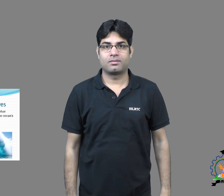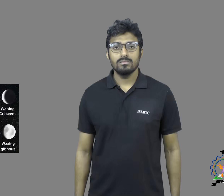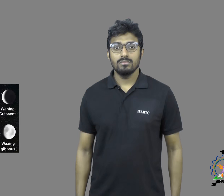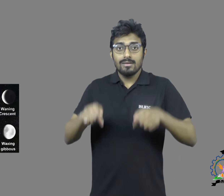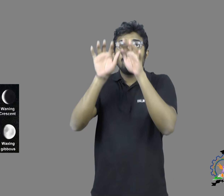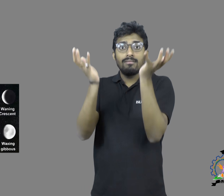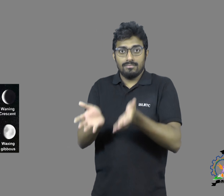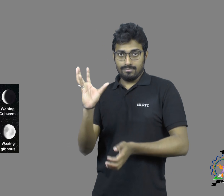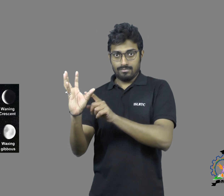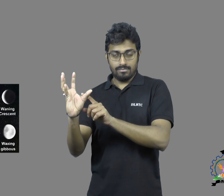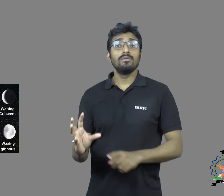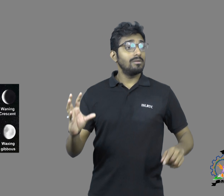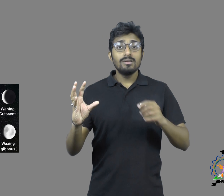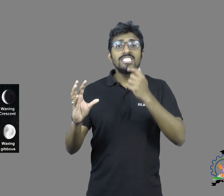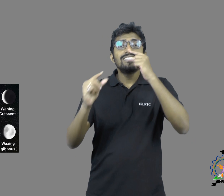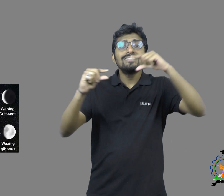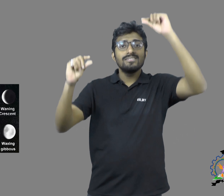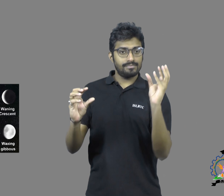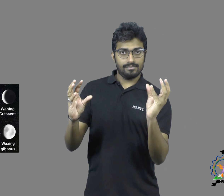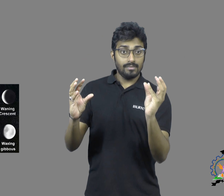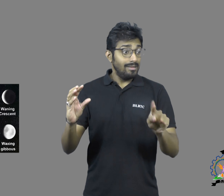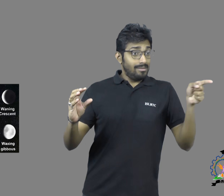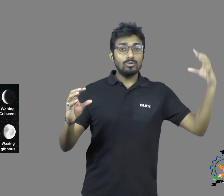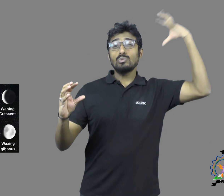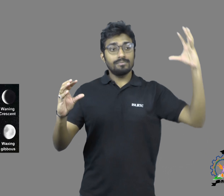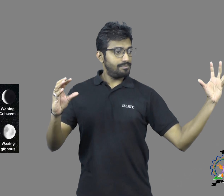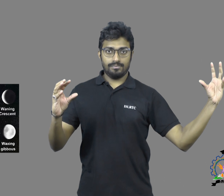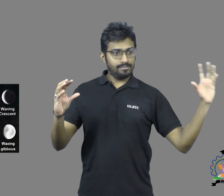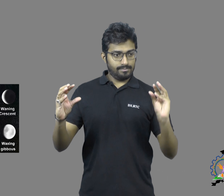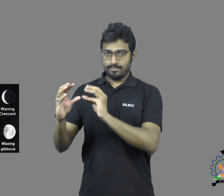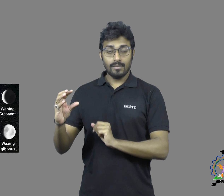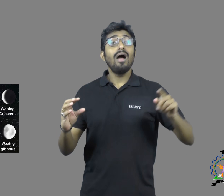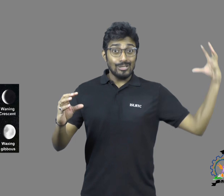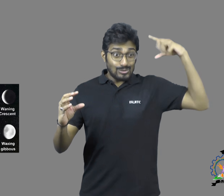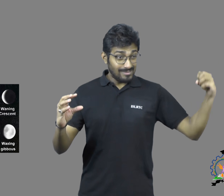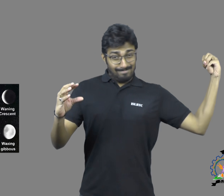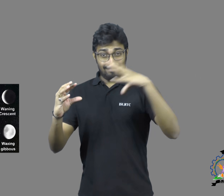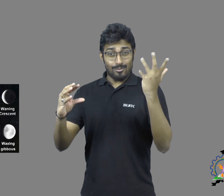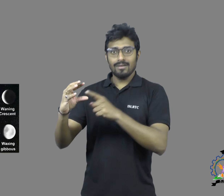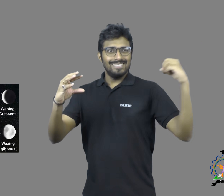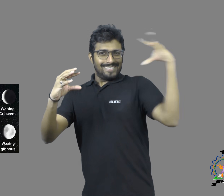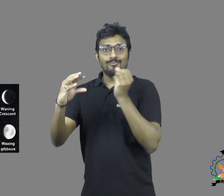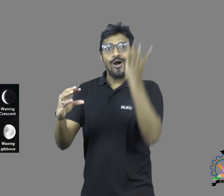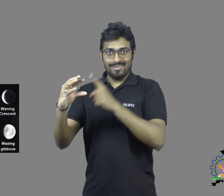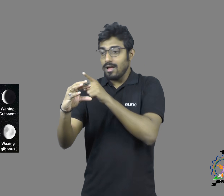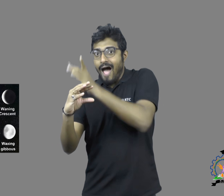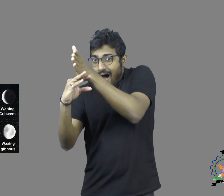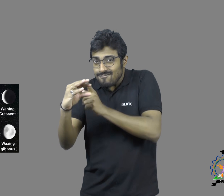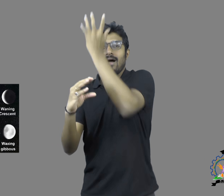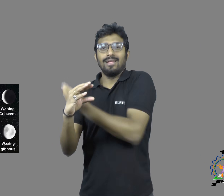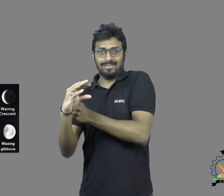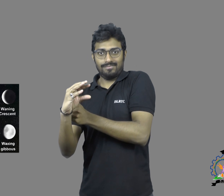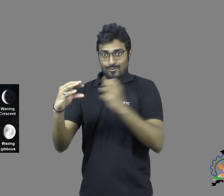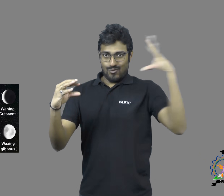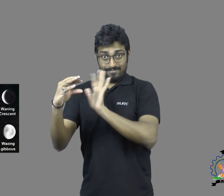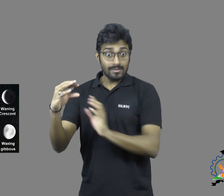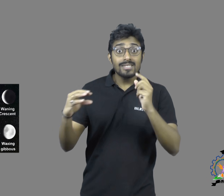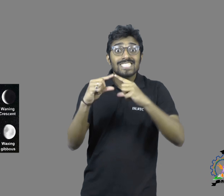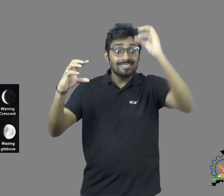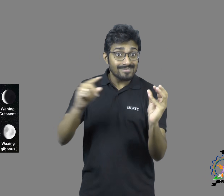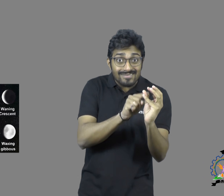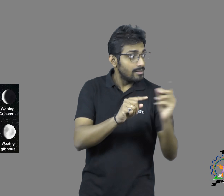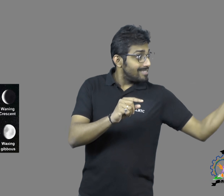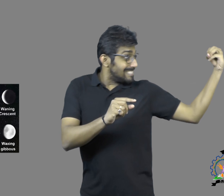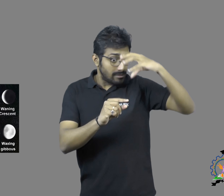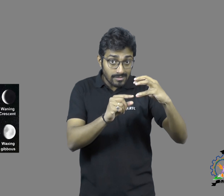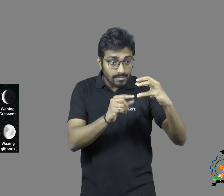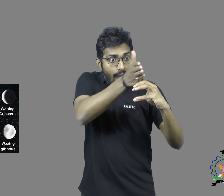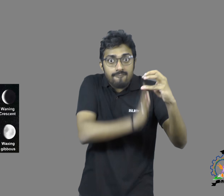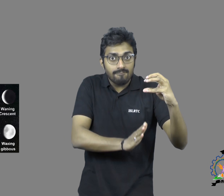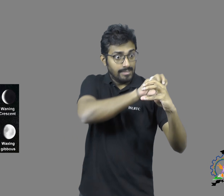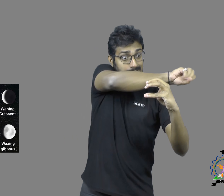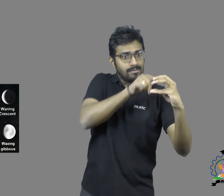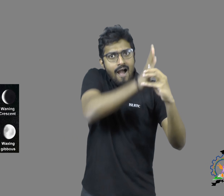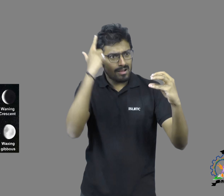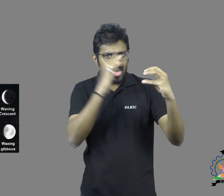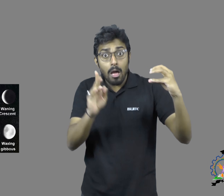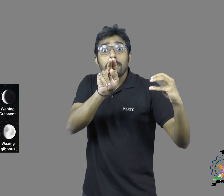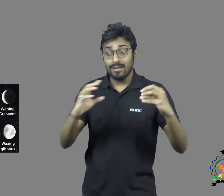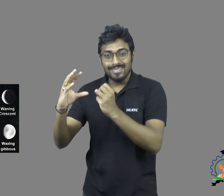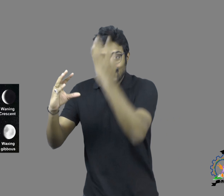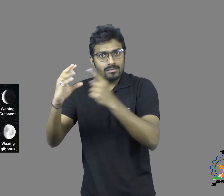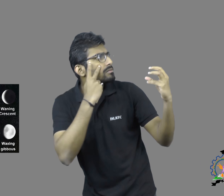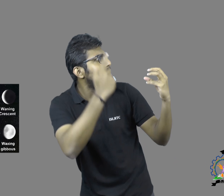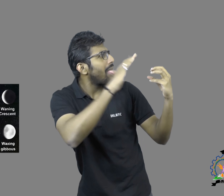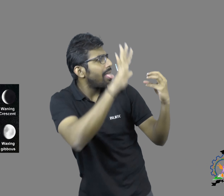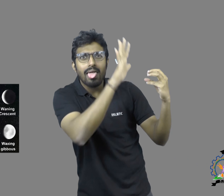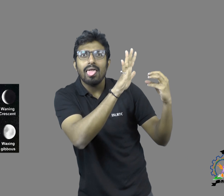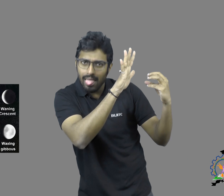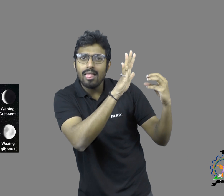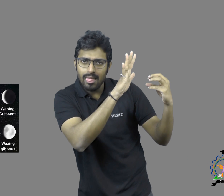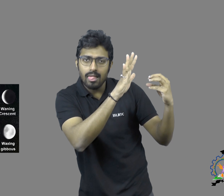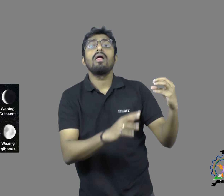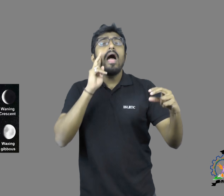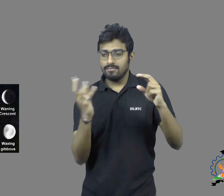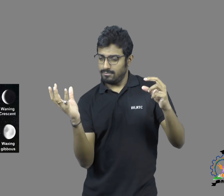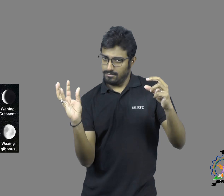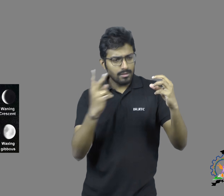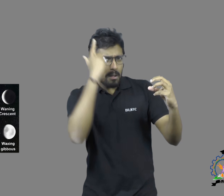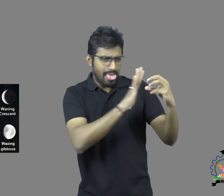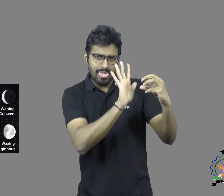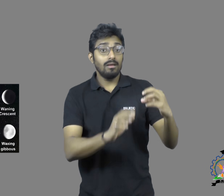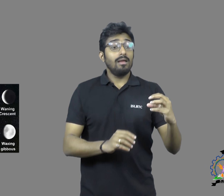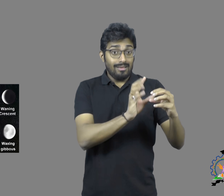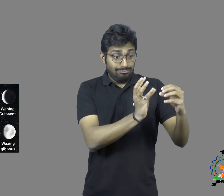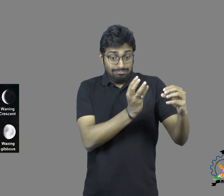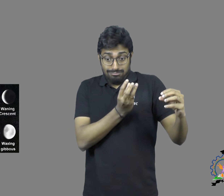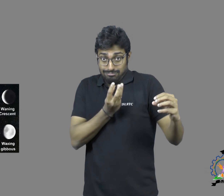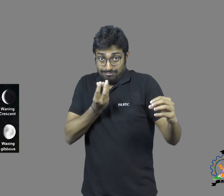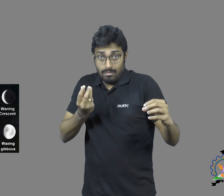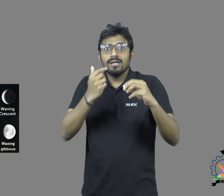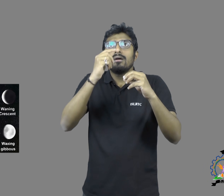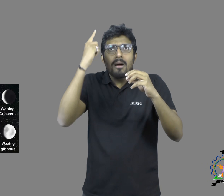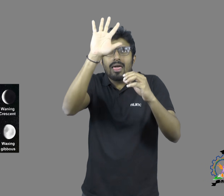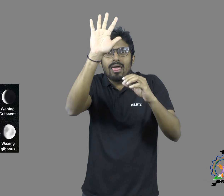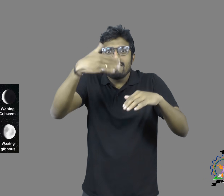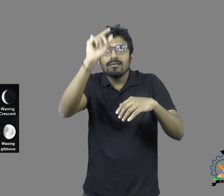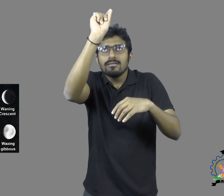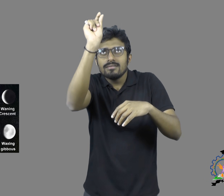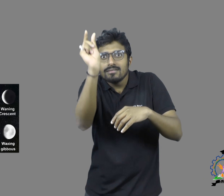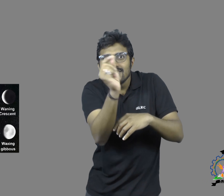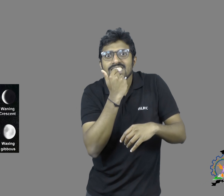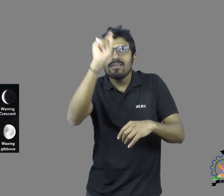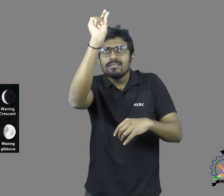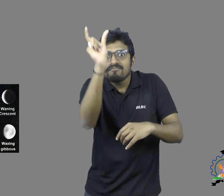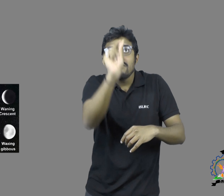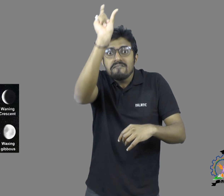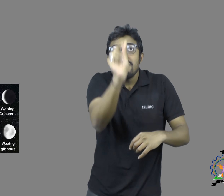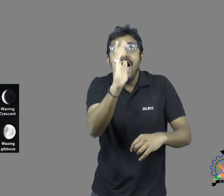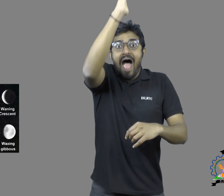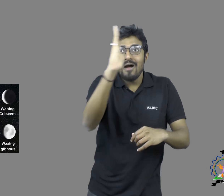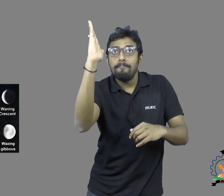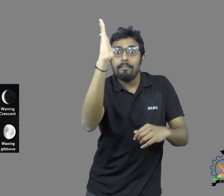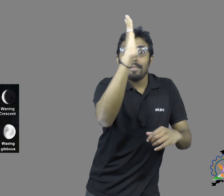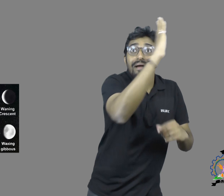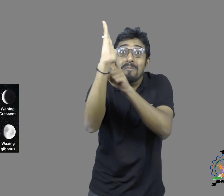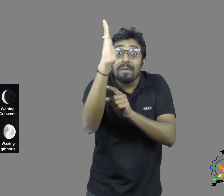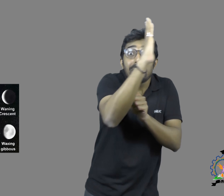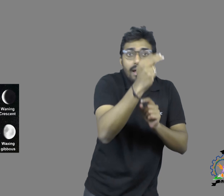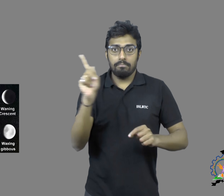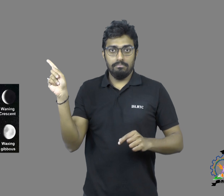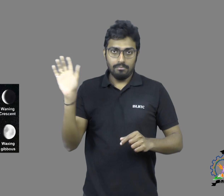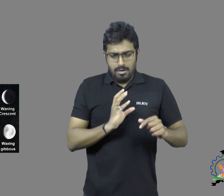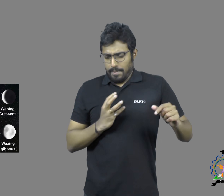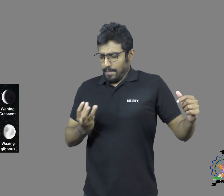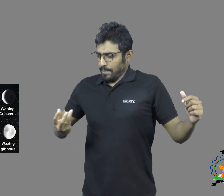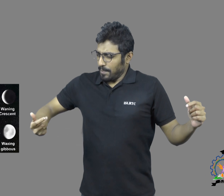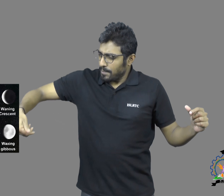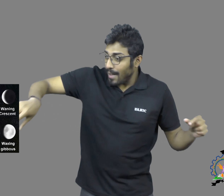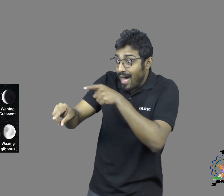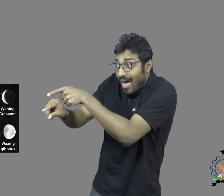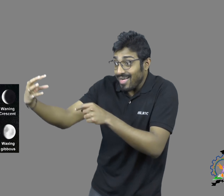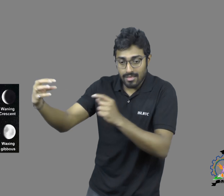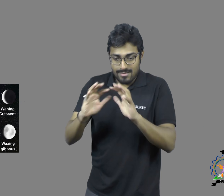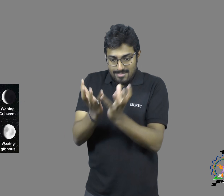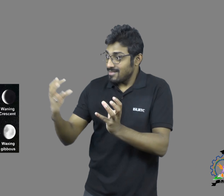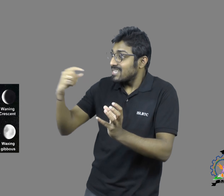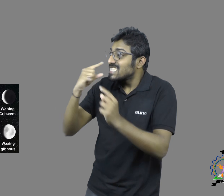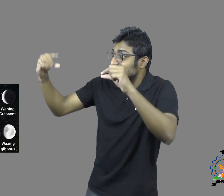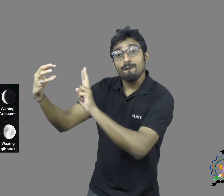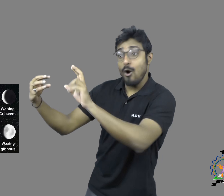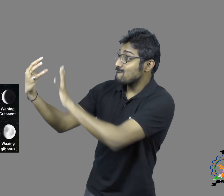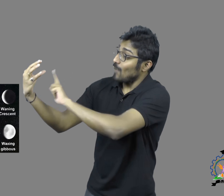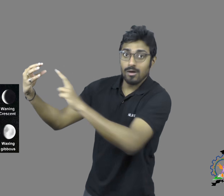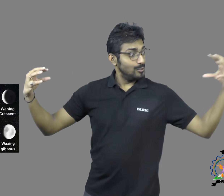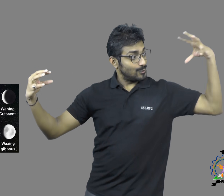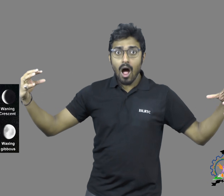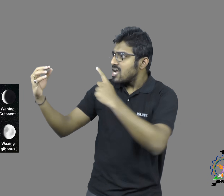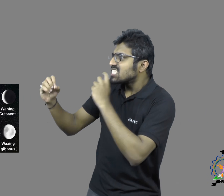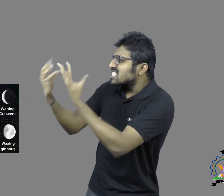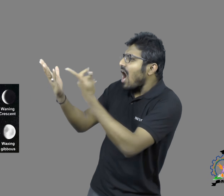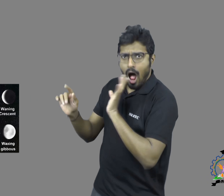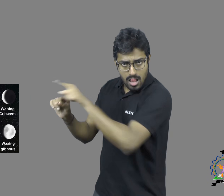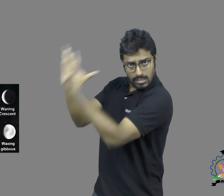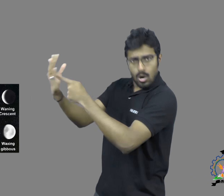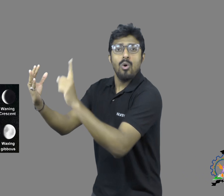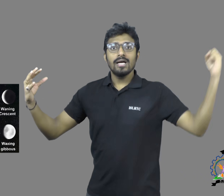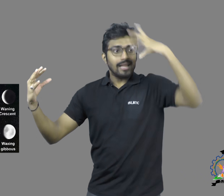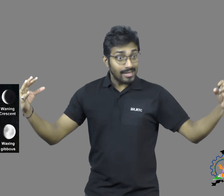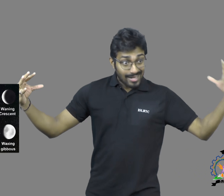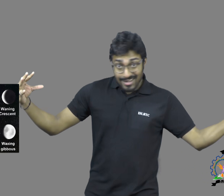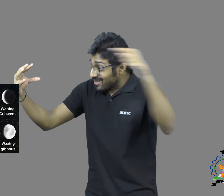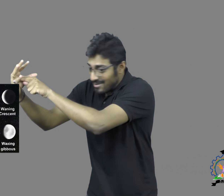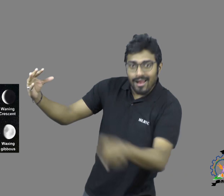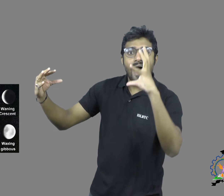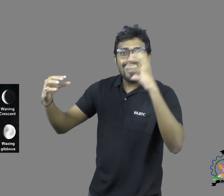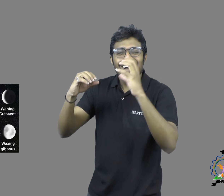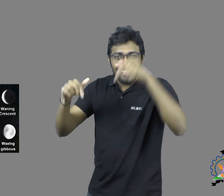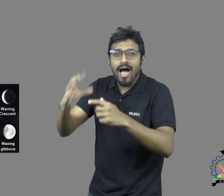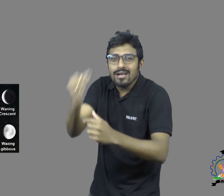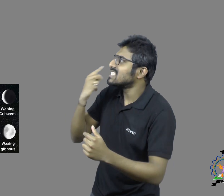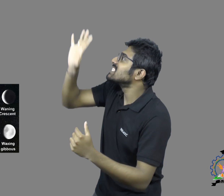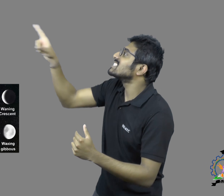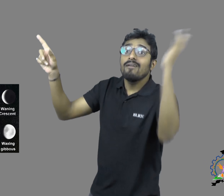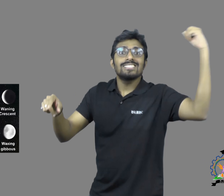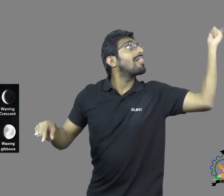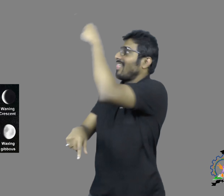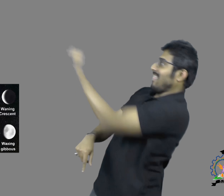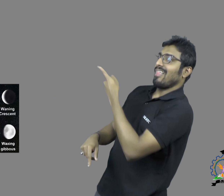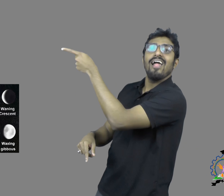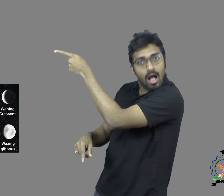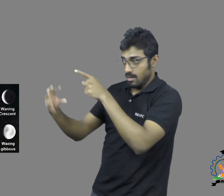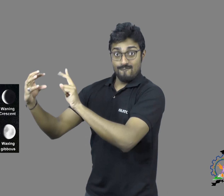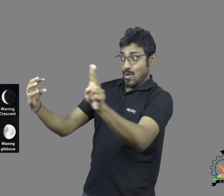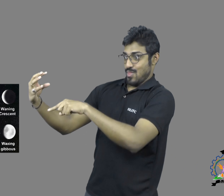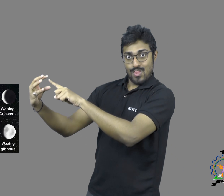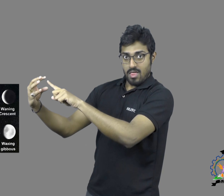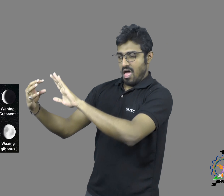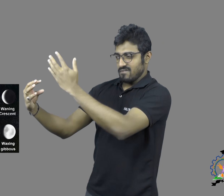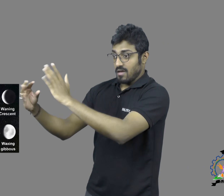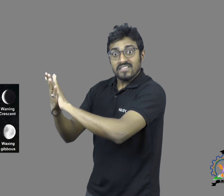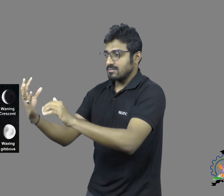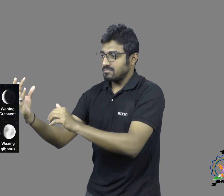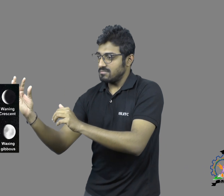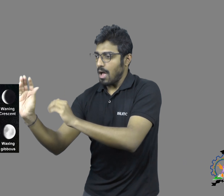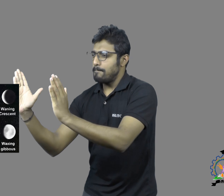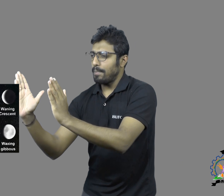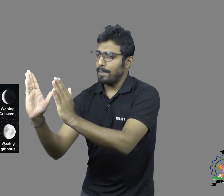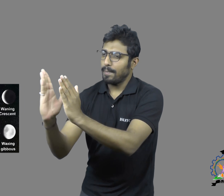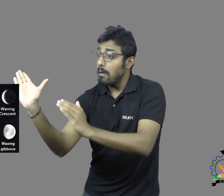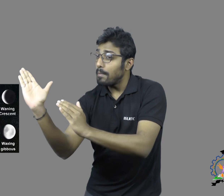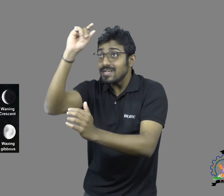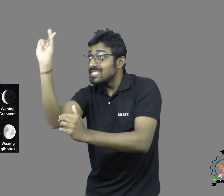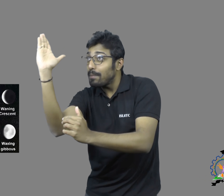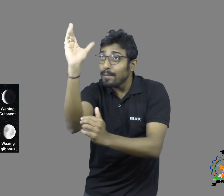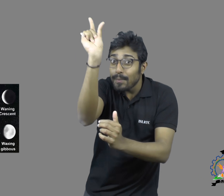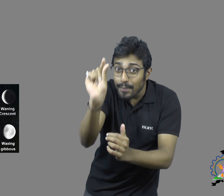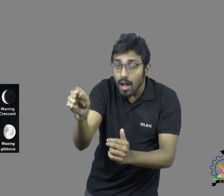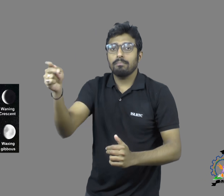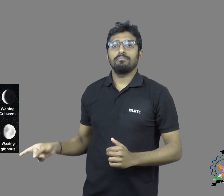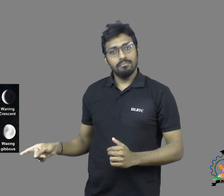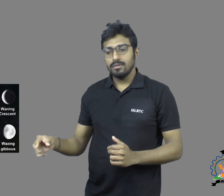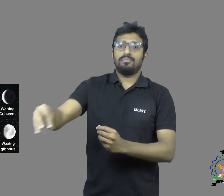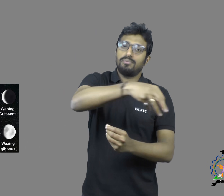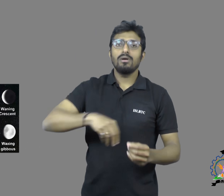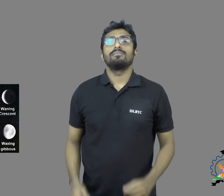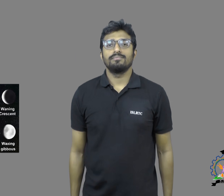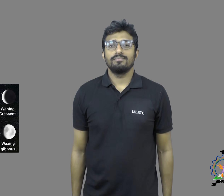Waxing Waring